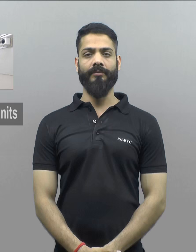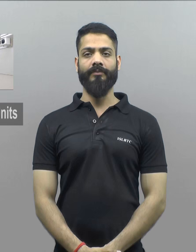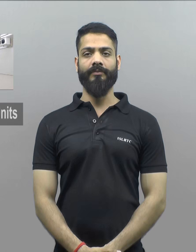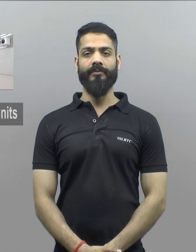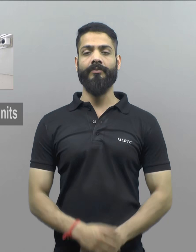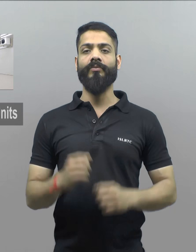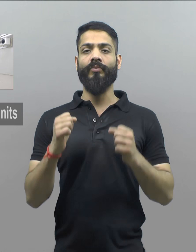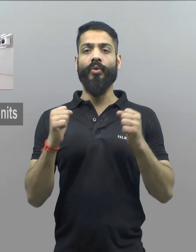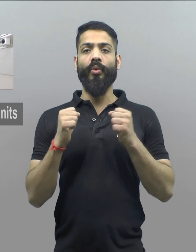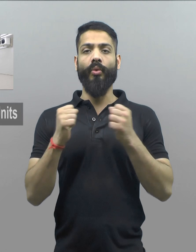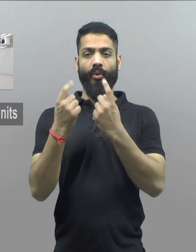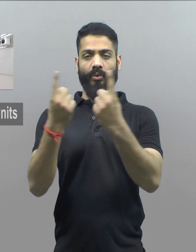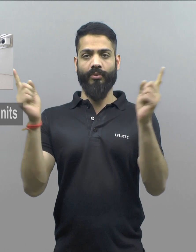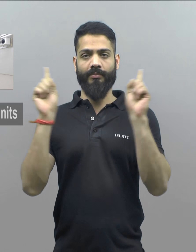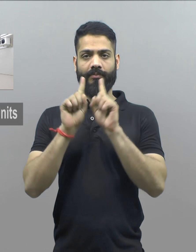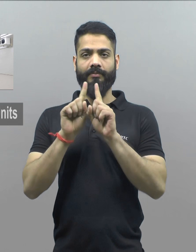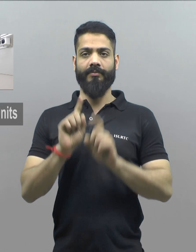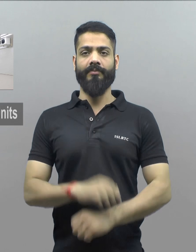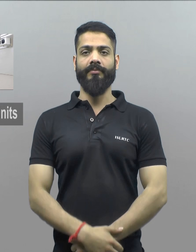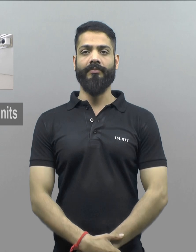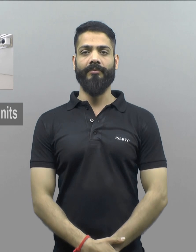Cold Room